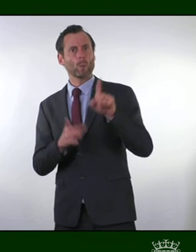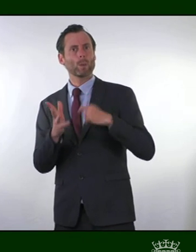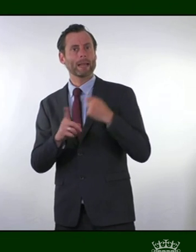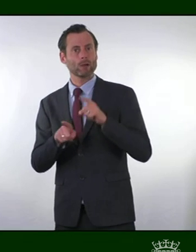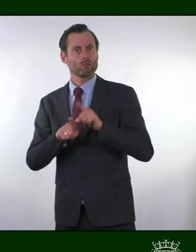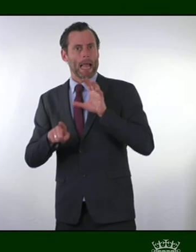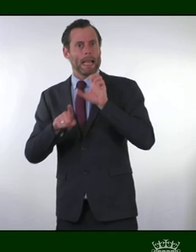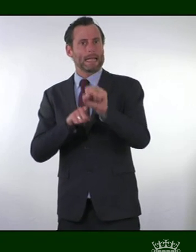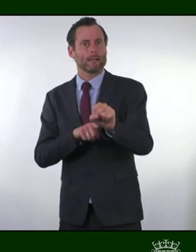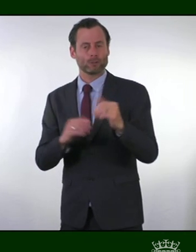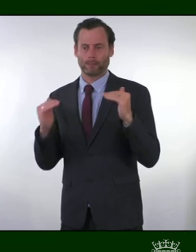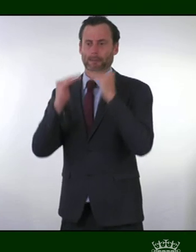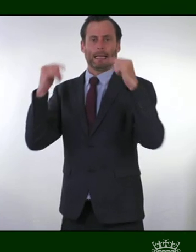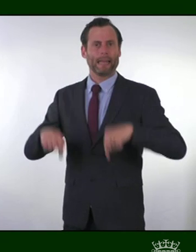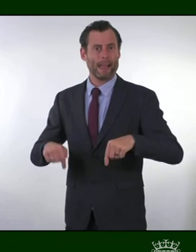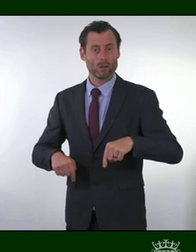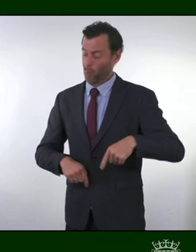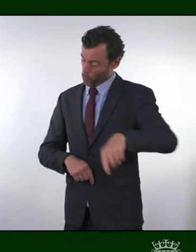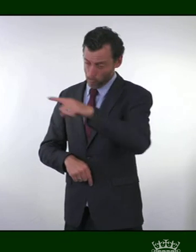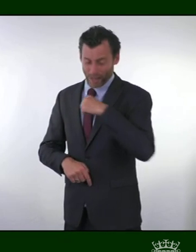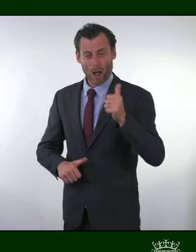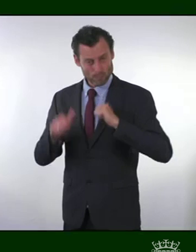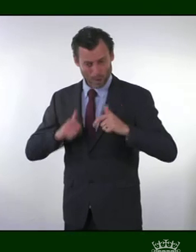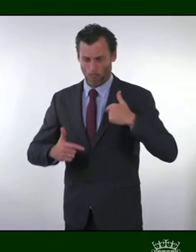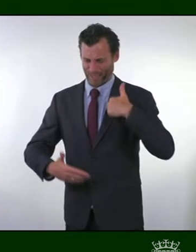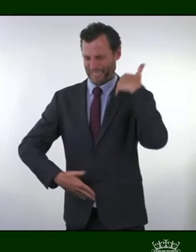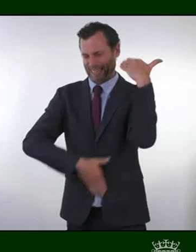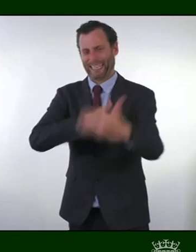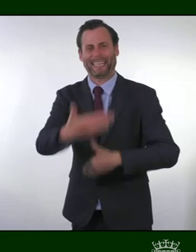It is a record that those of us on the Government Benches are proud of.